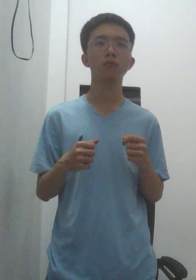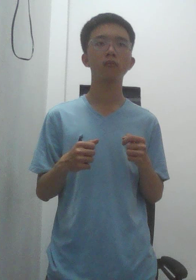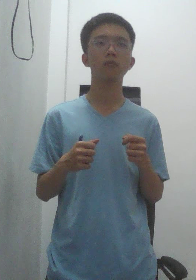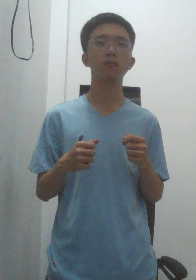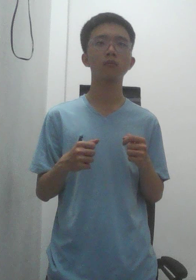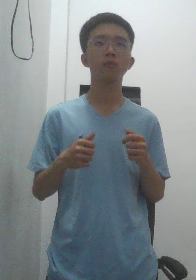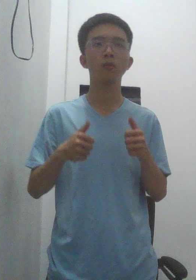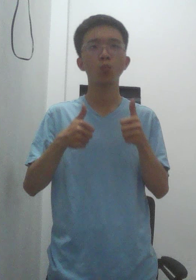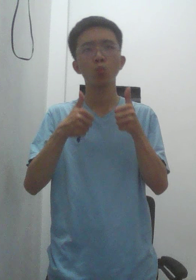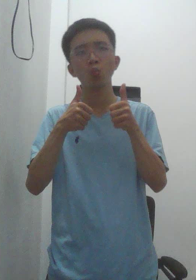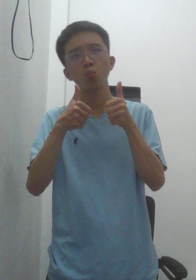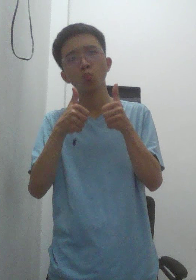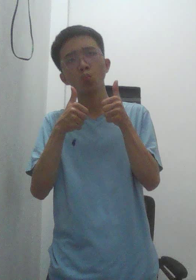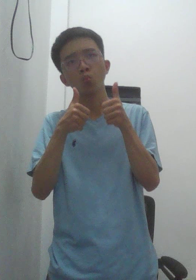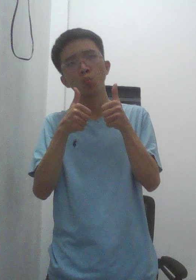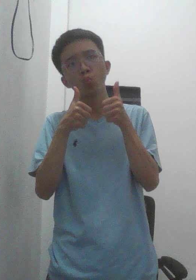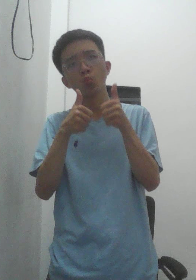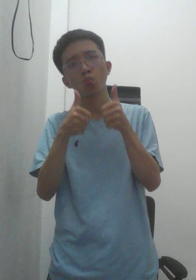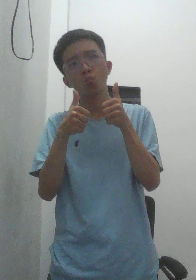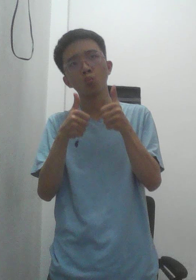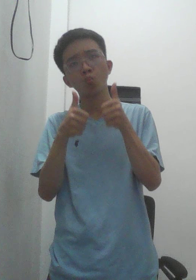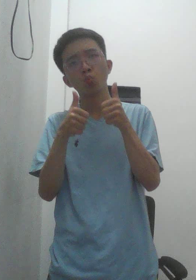rat tot